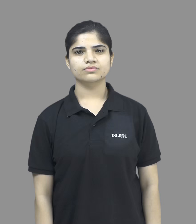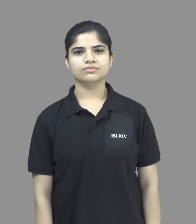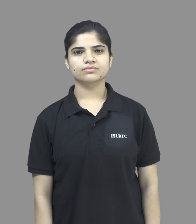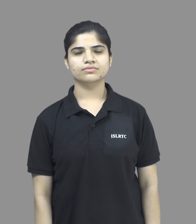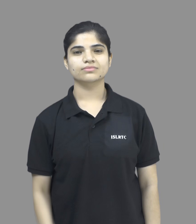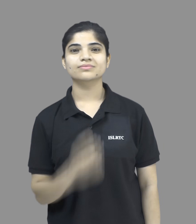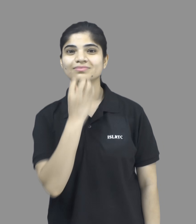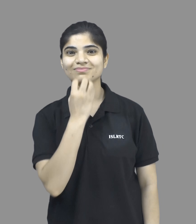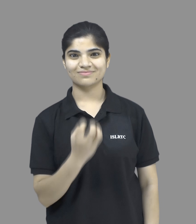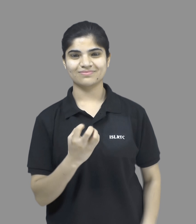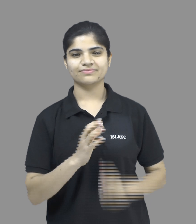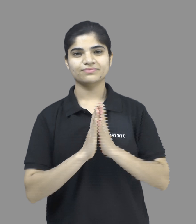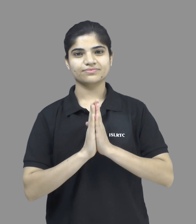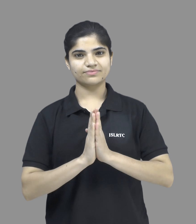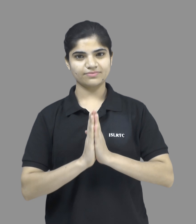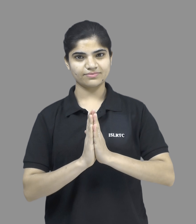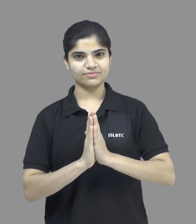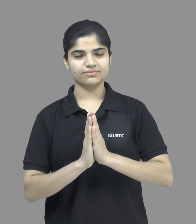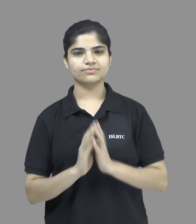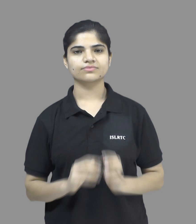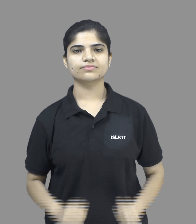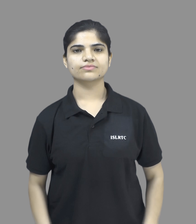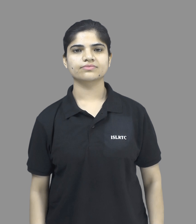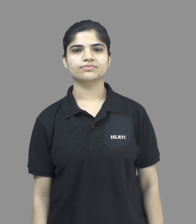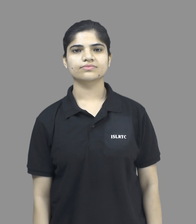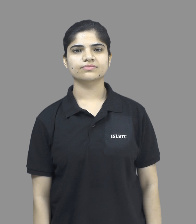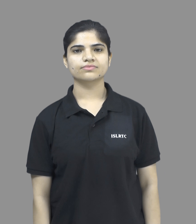Judaism